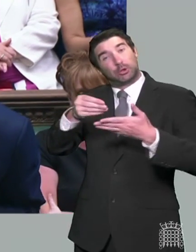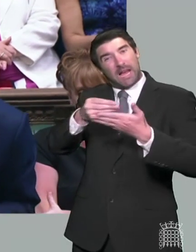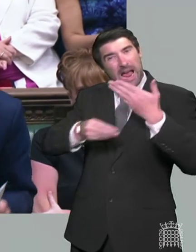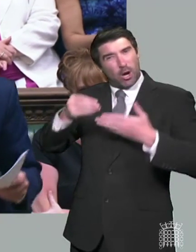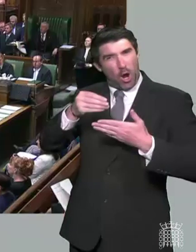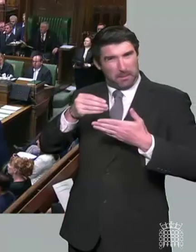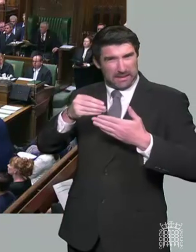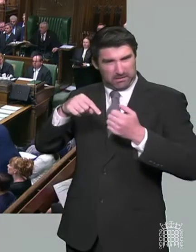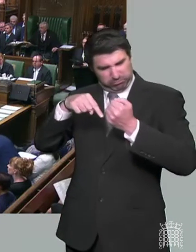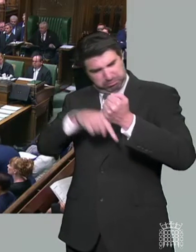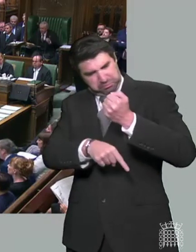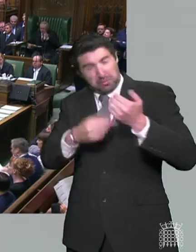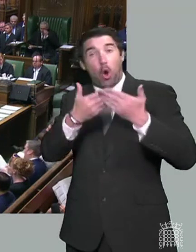Why?